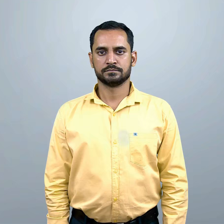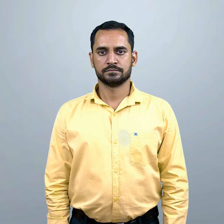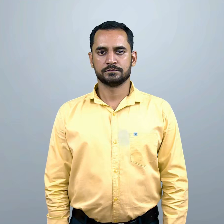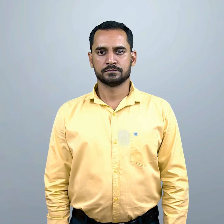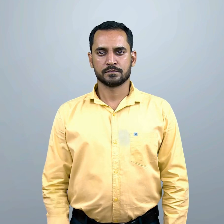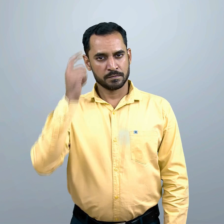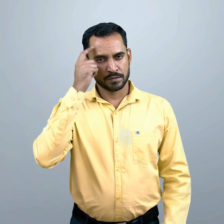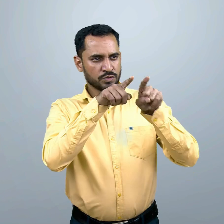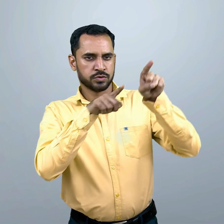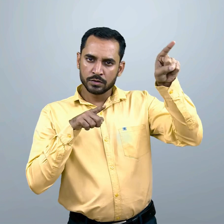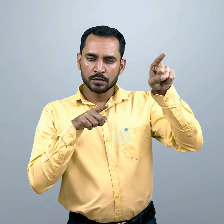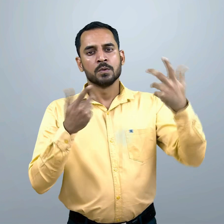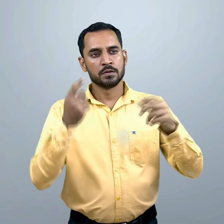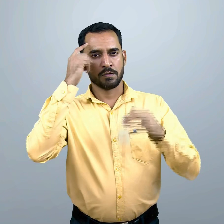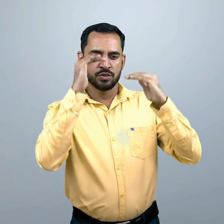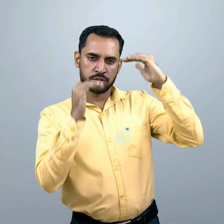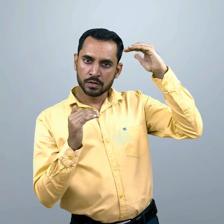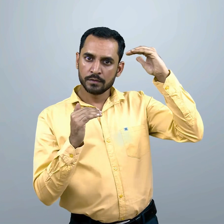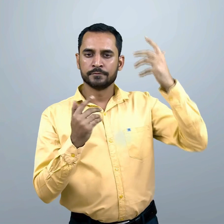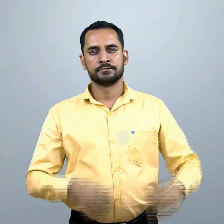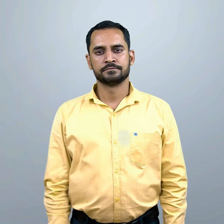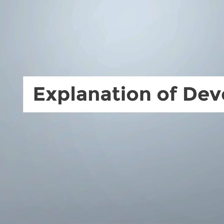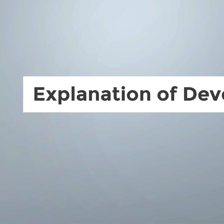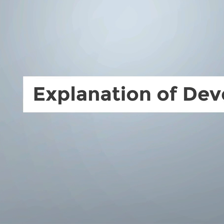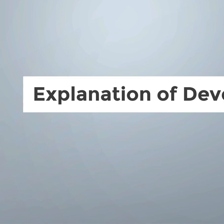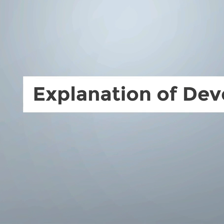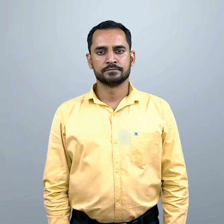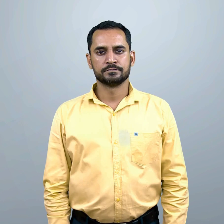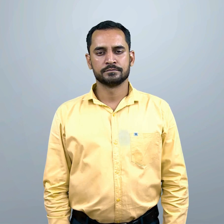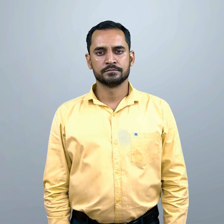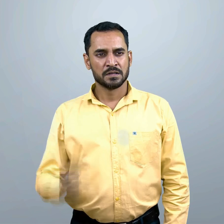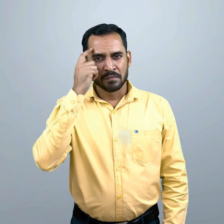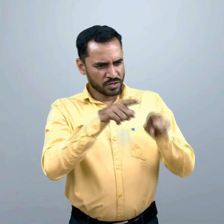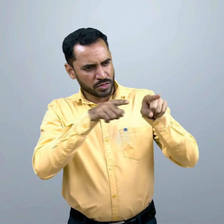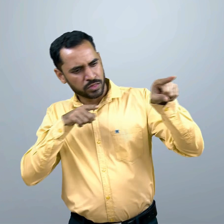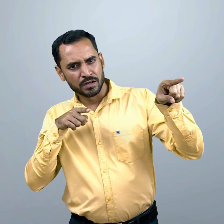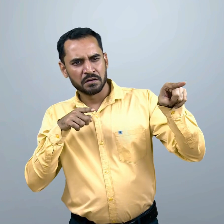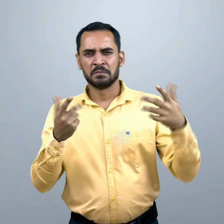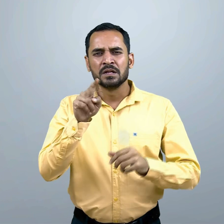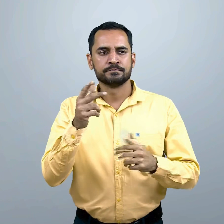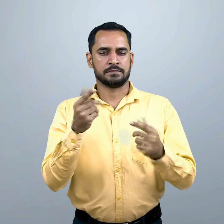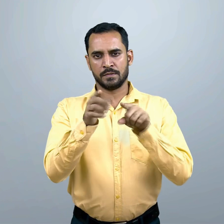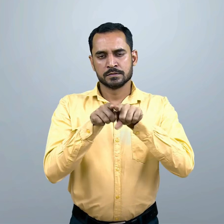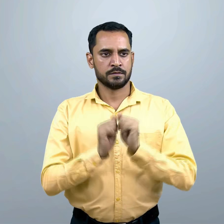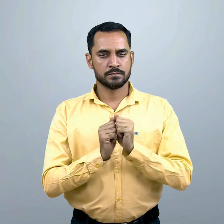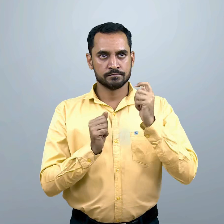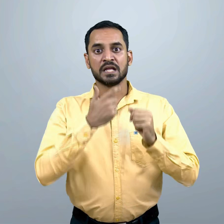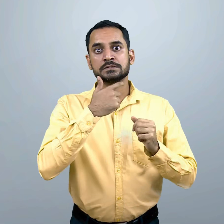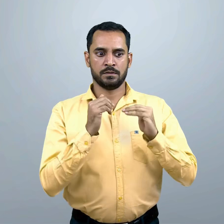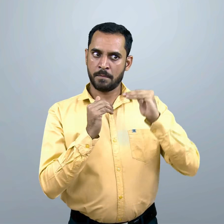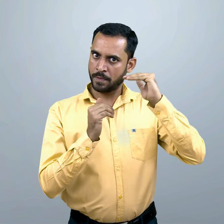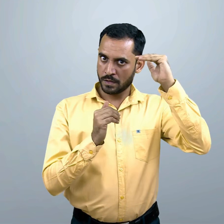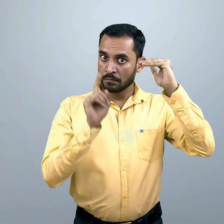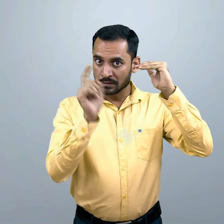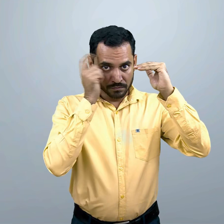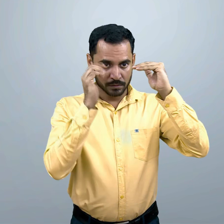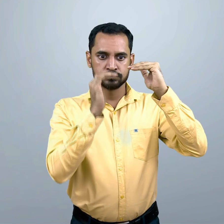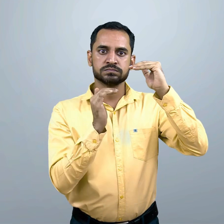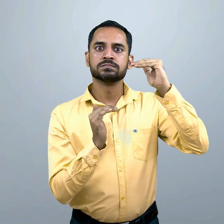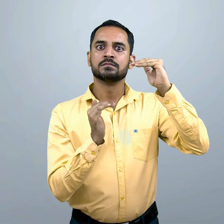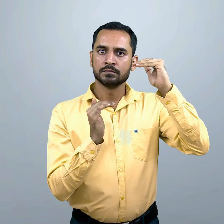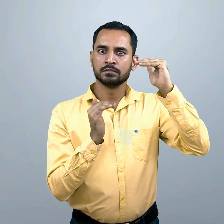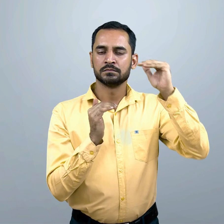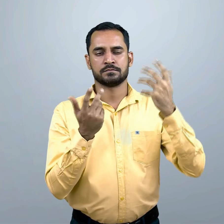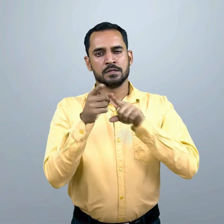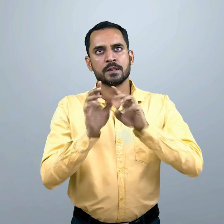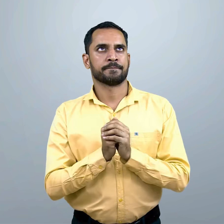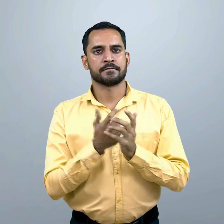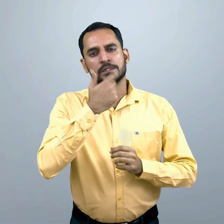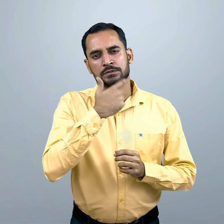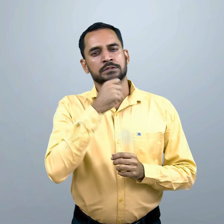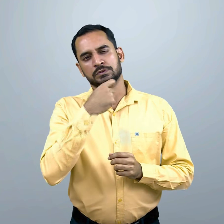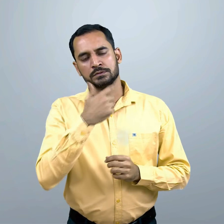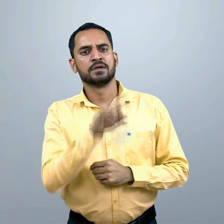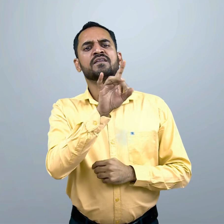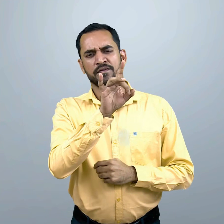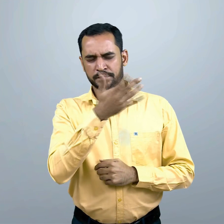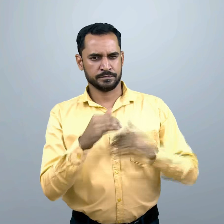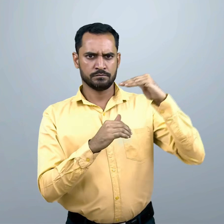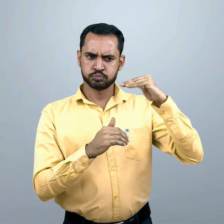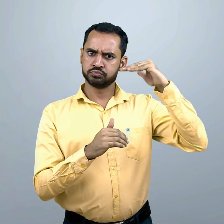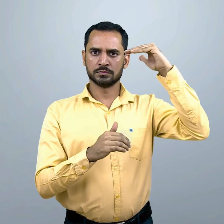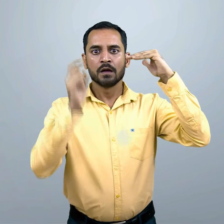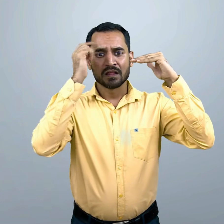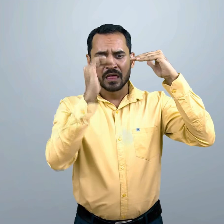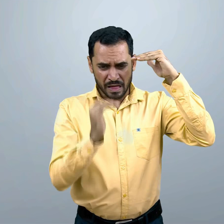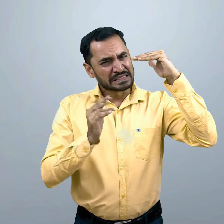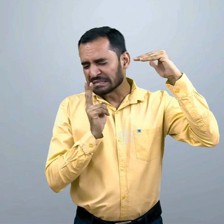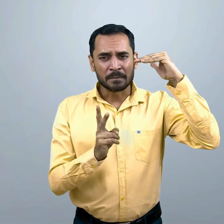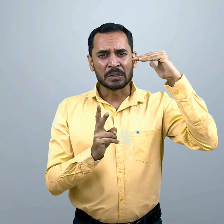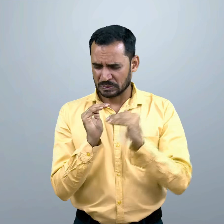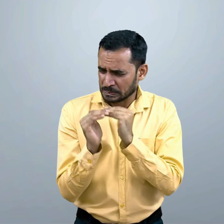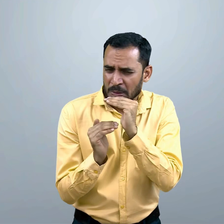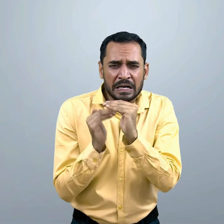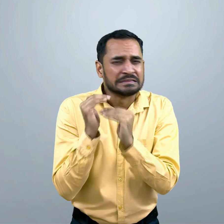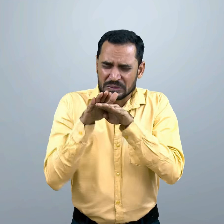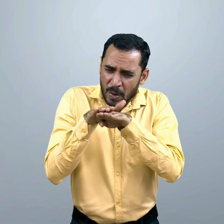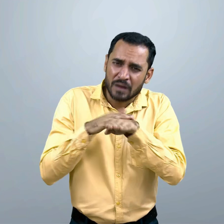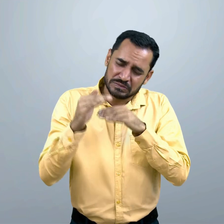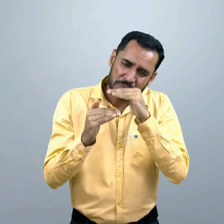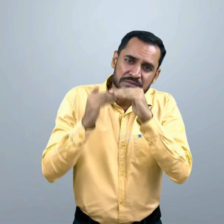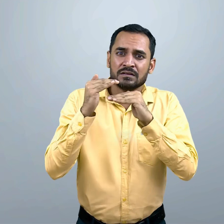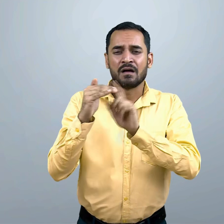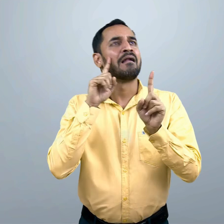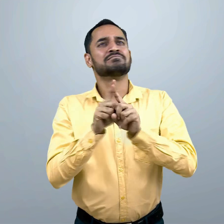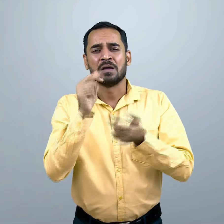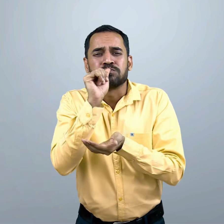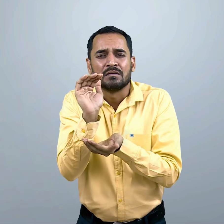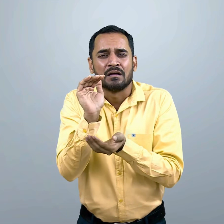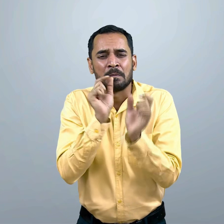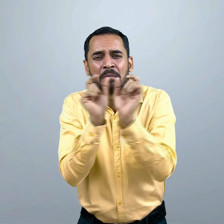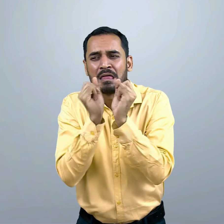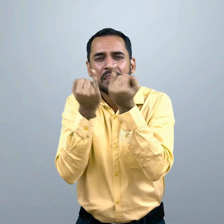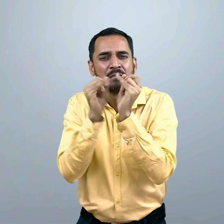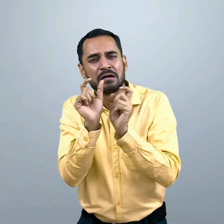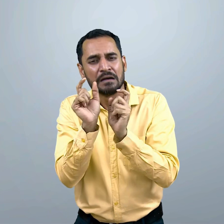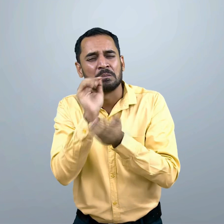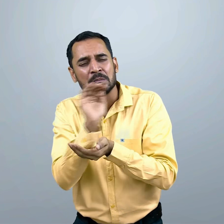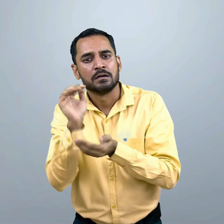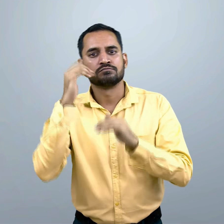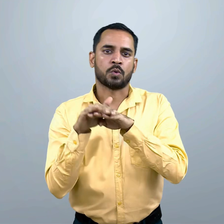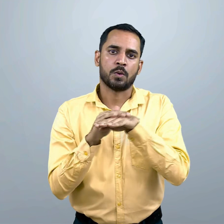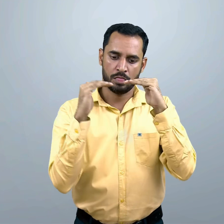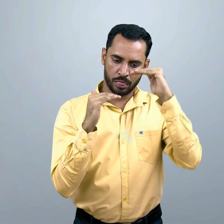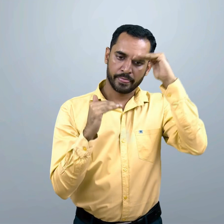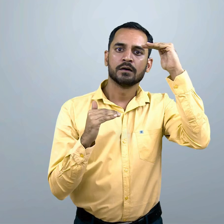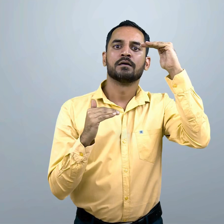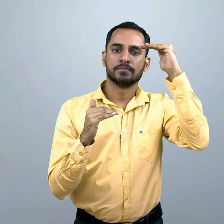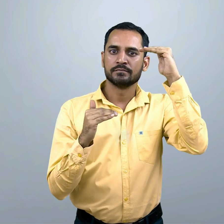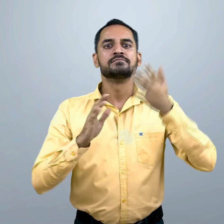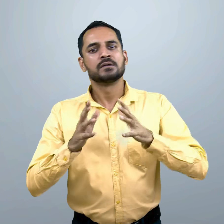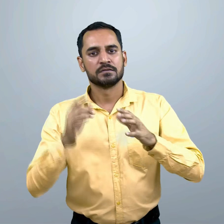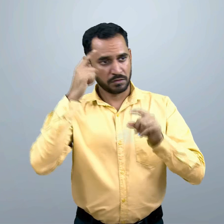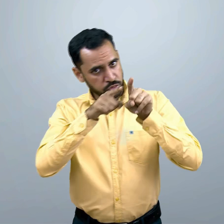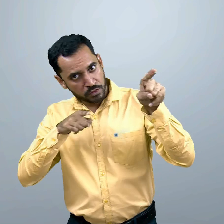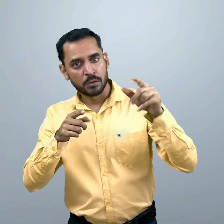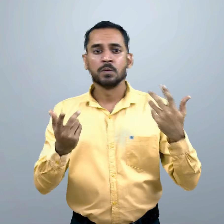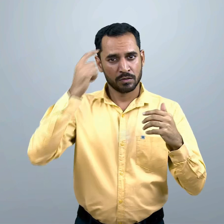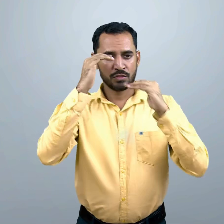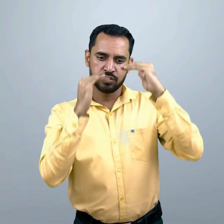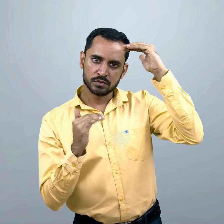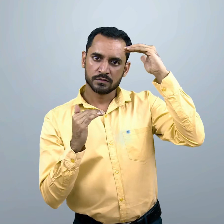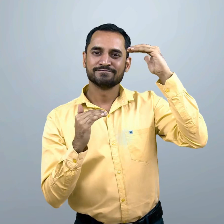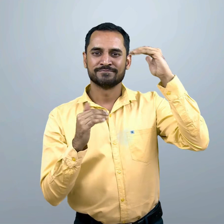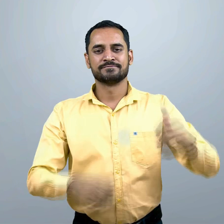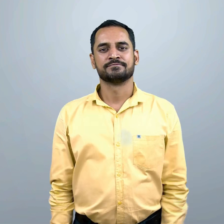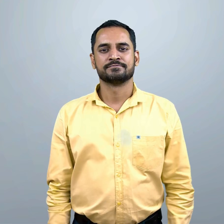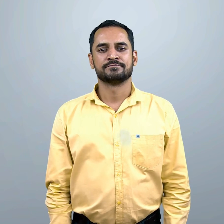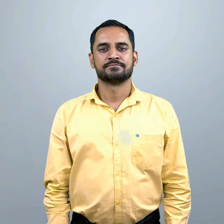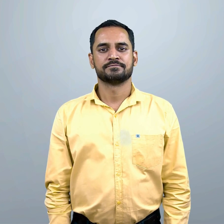Developmental disorder